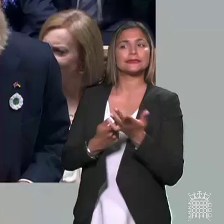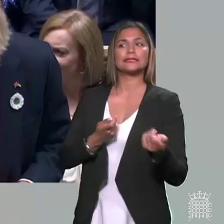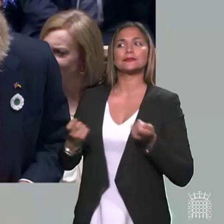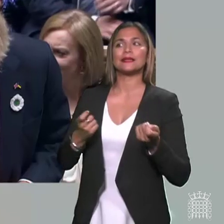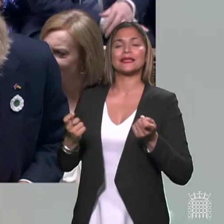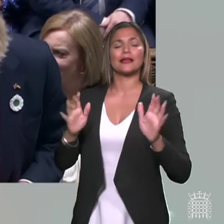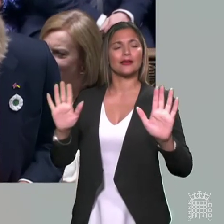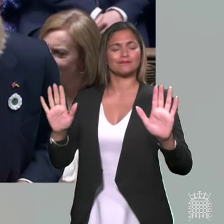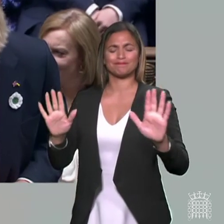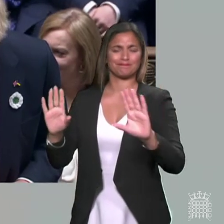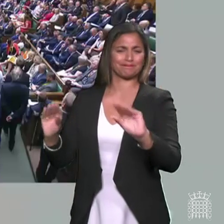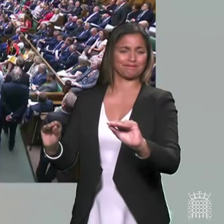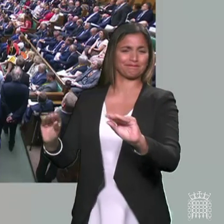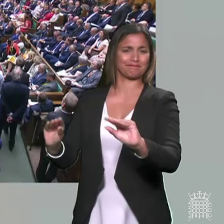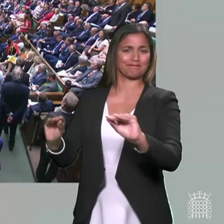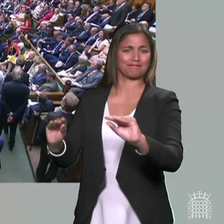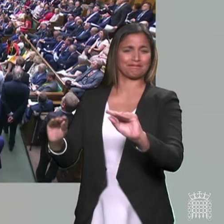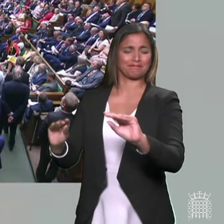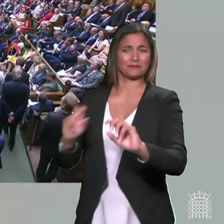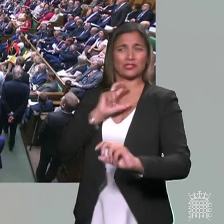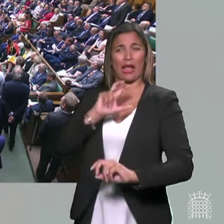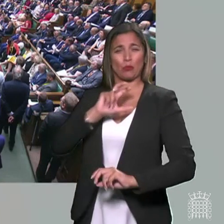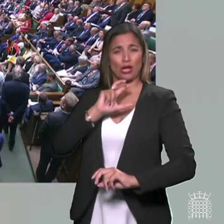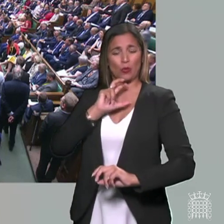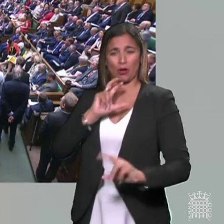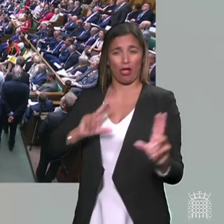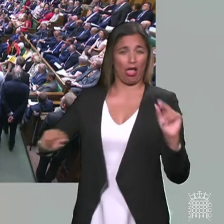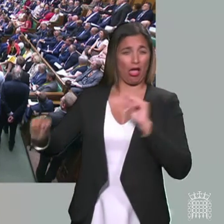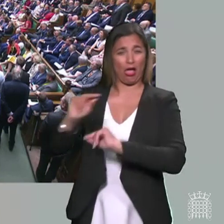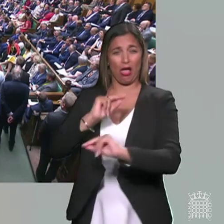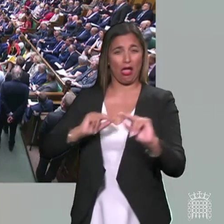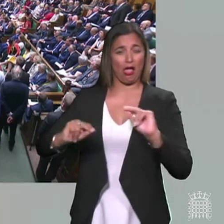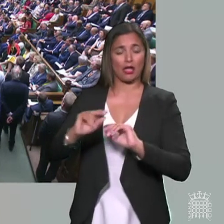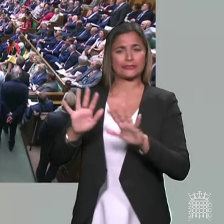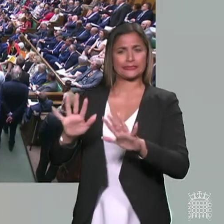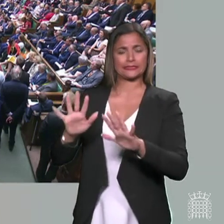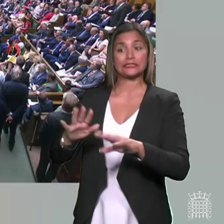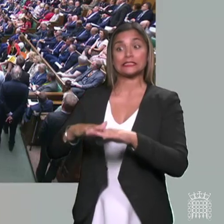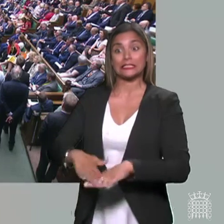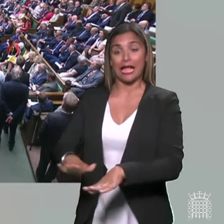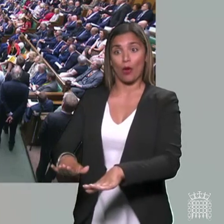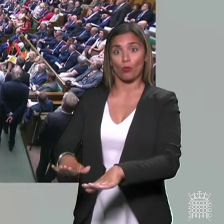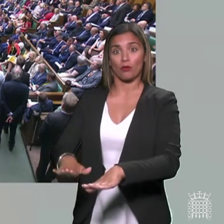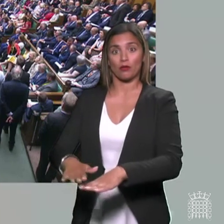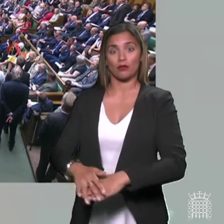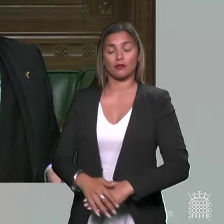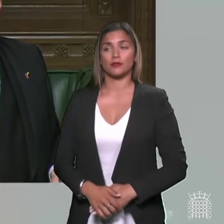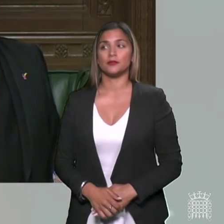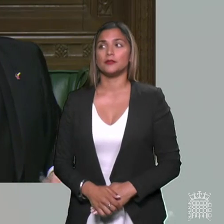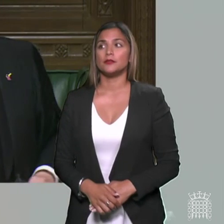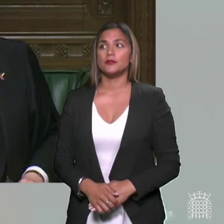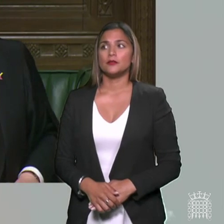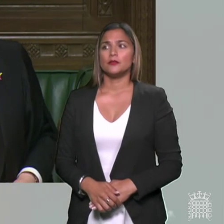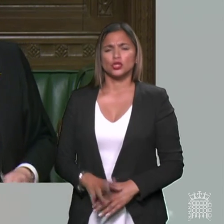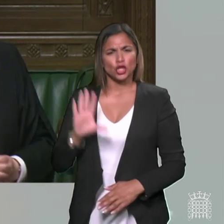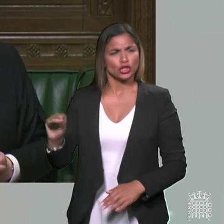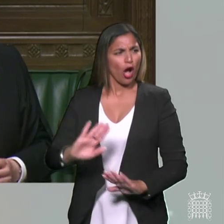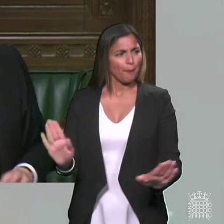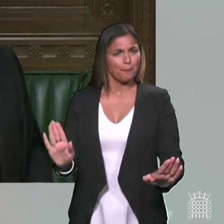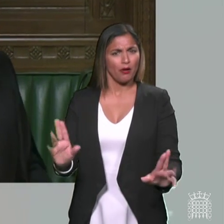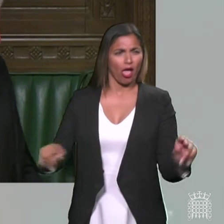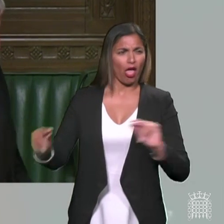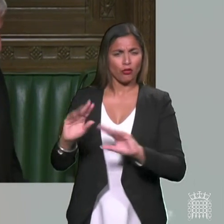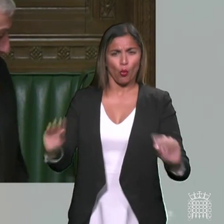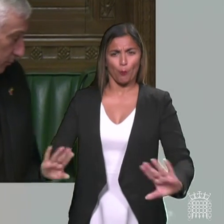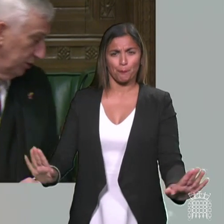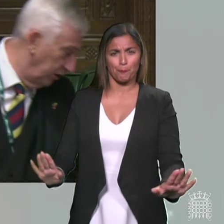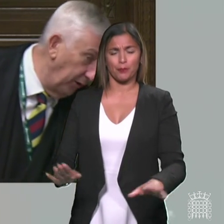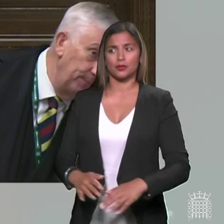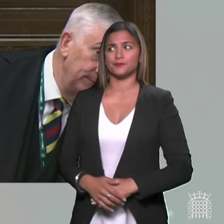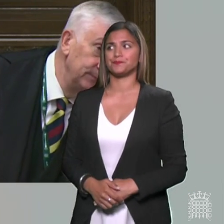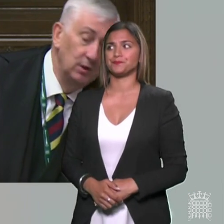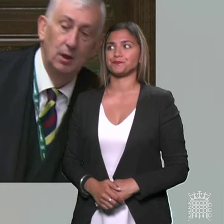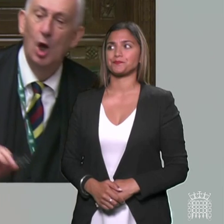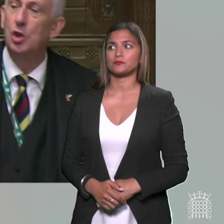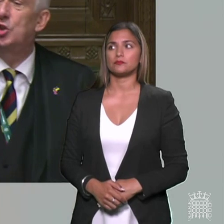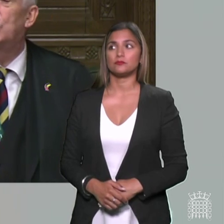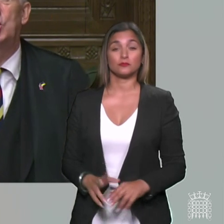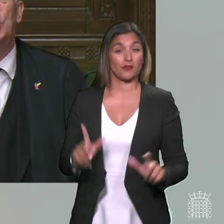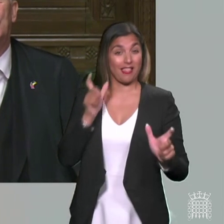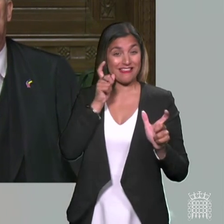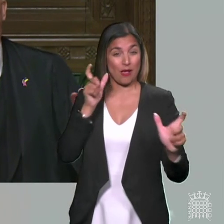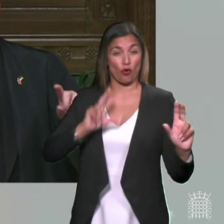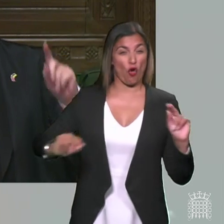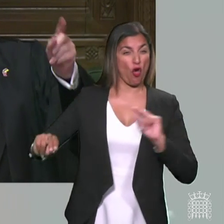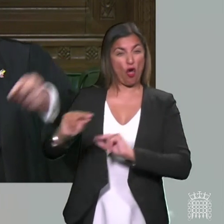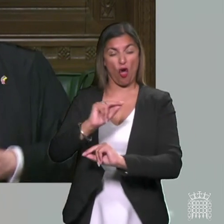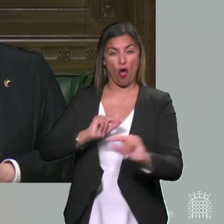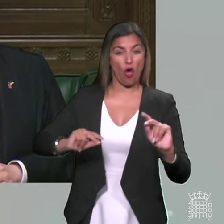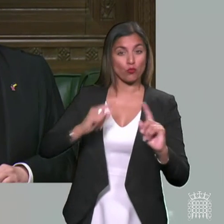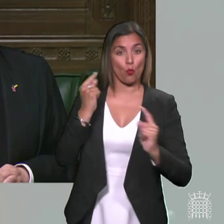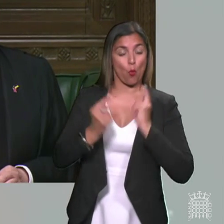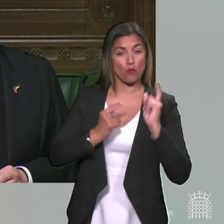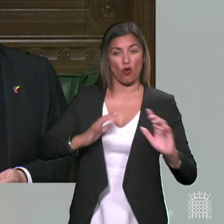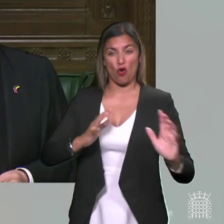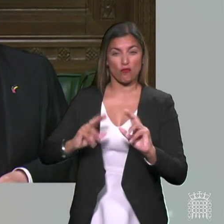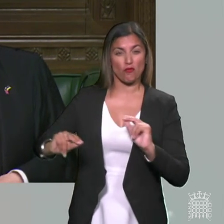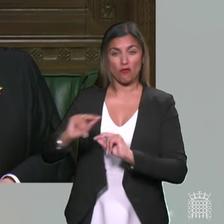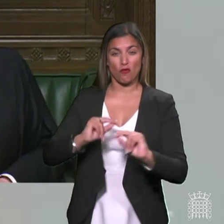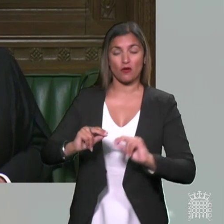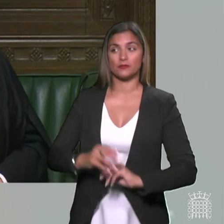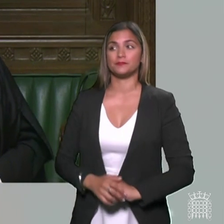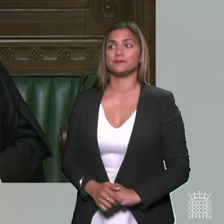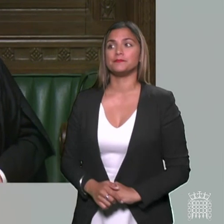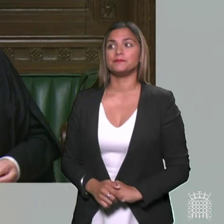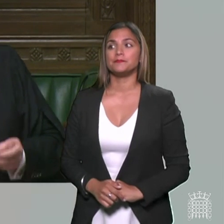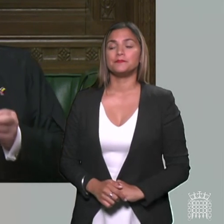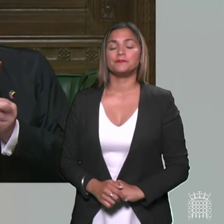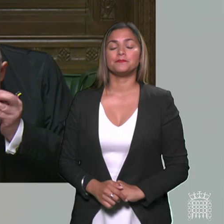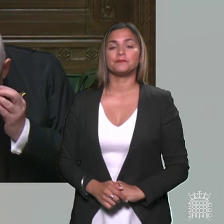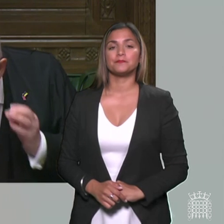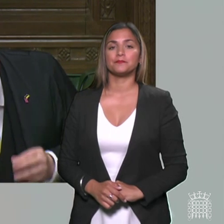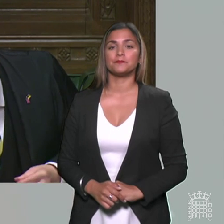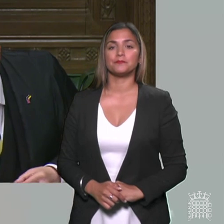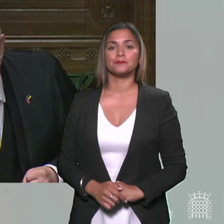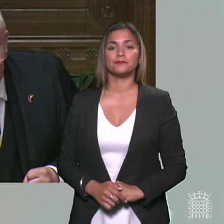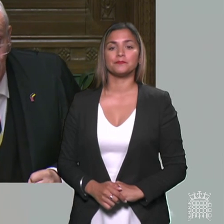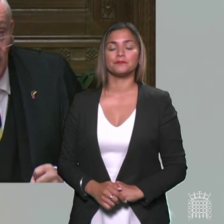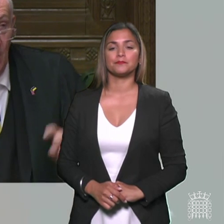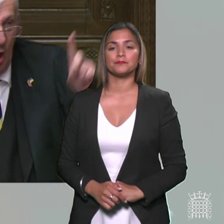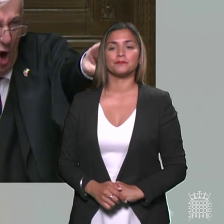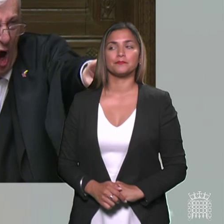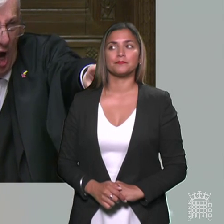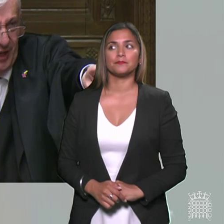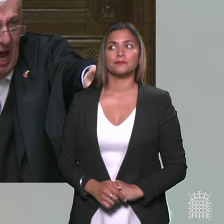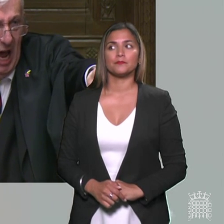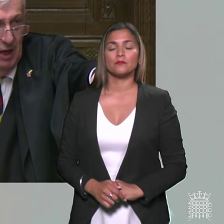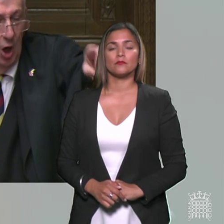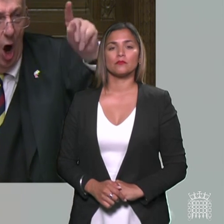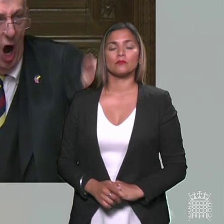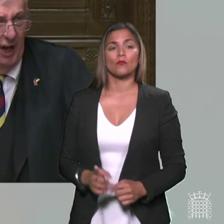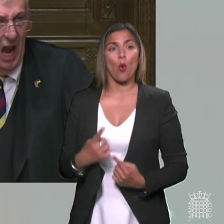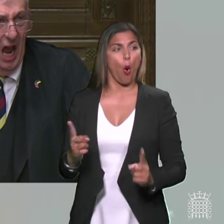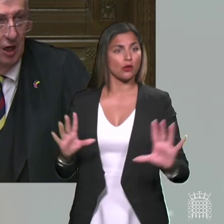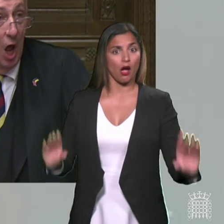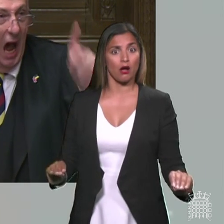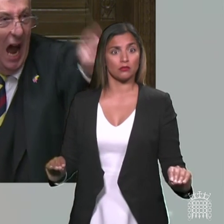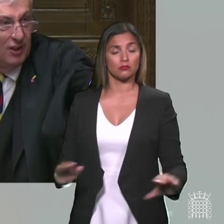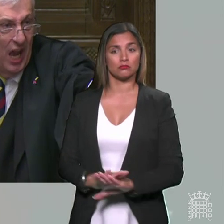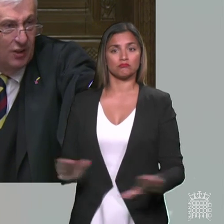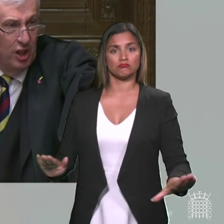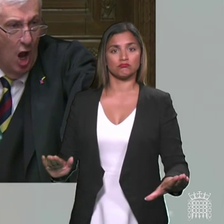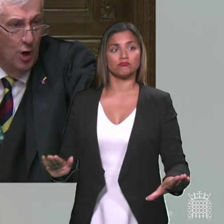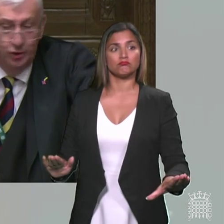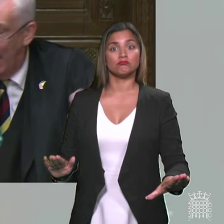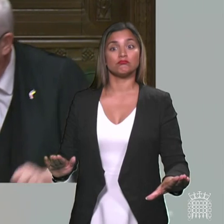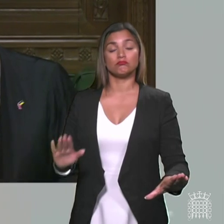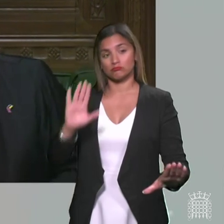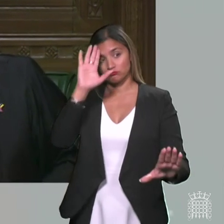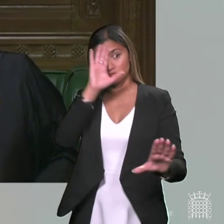Order! I say to the honourable Member for East Lothian that I will not tolerate such behaviour.